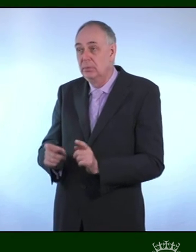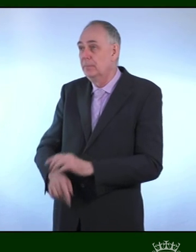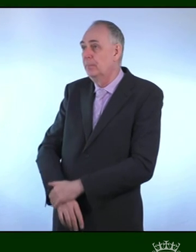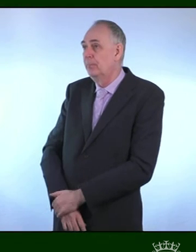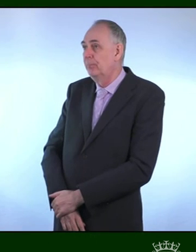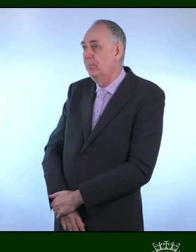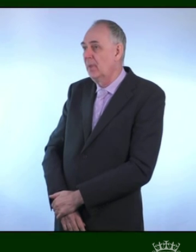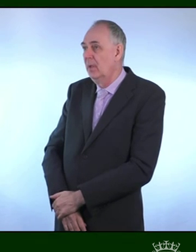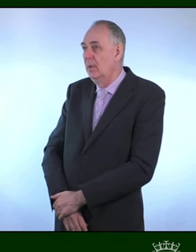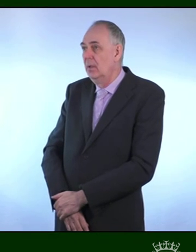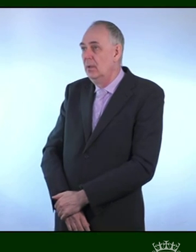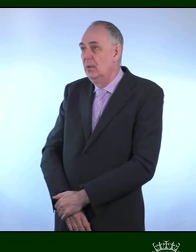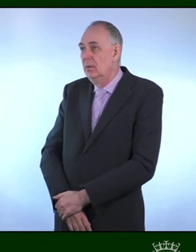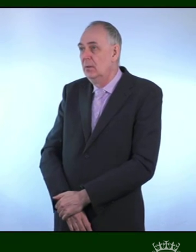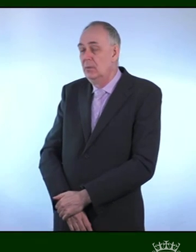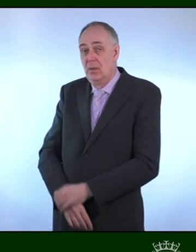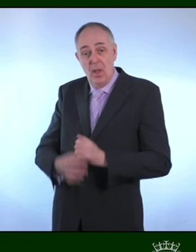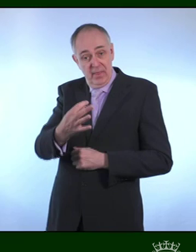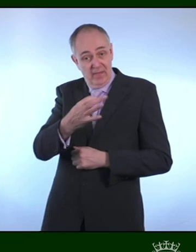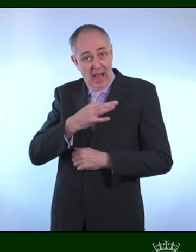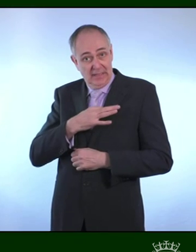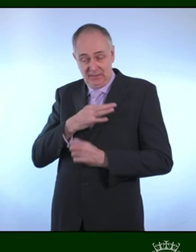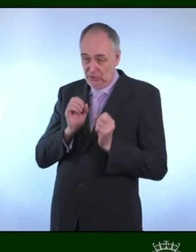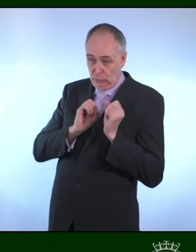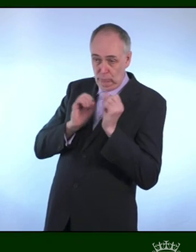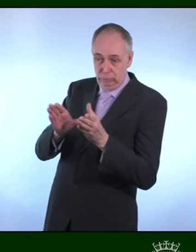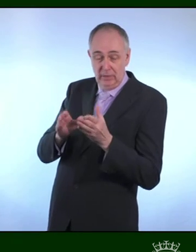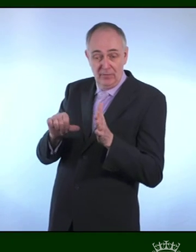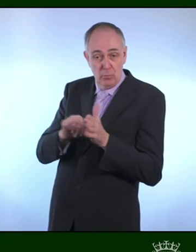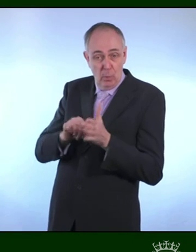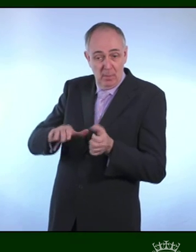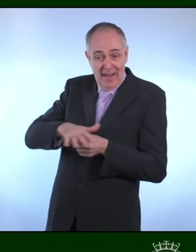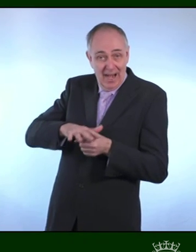Those Ministers have asked us to report back difficult situations in our patches.